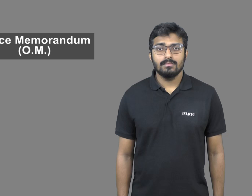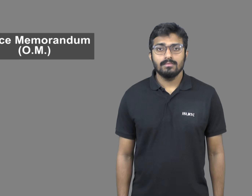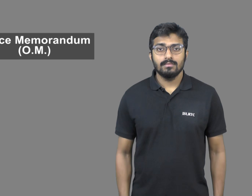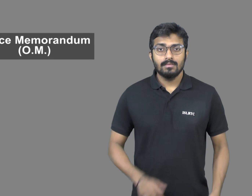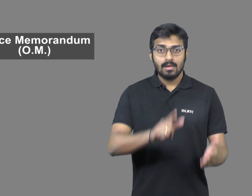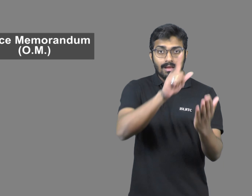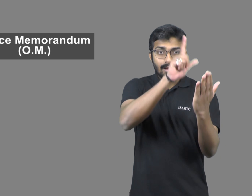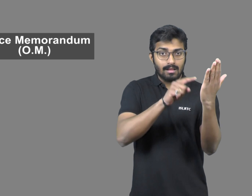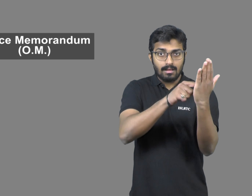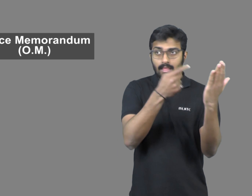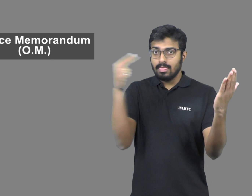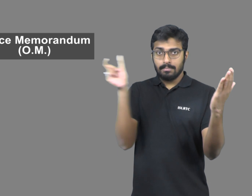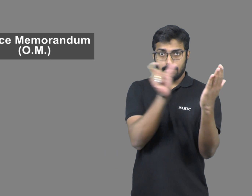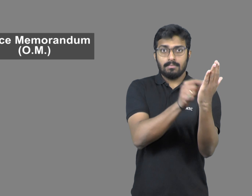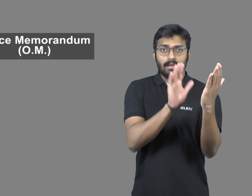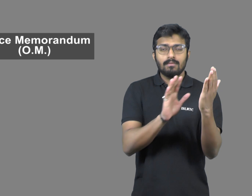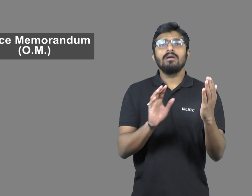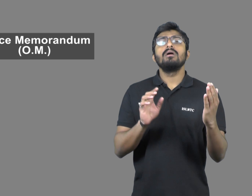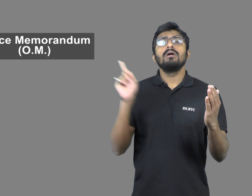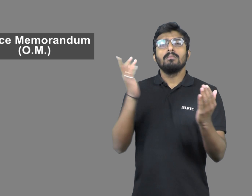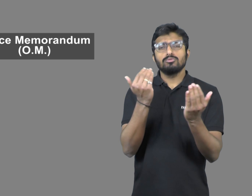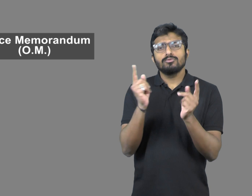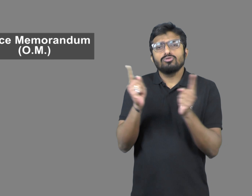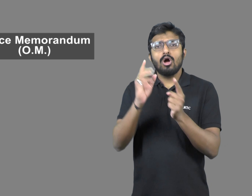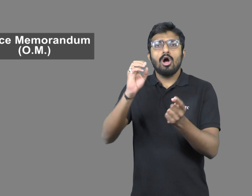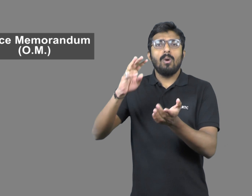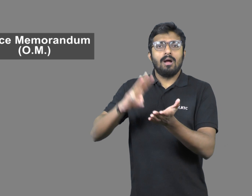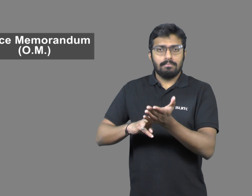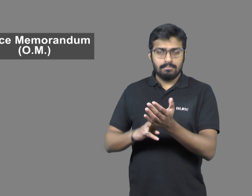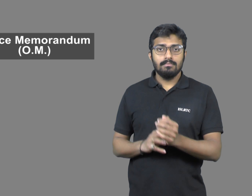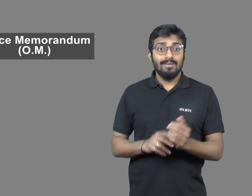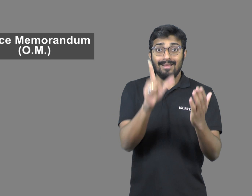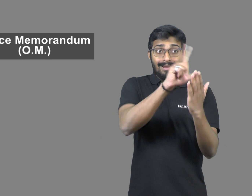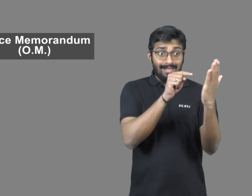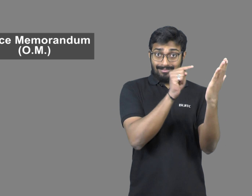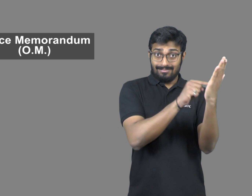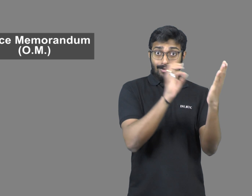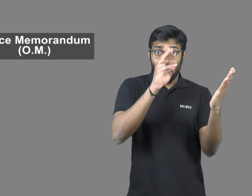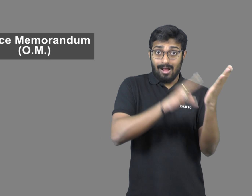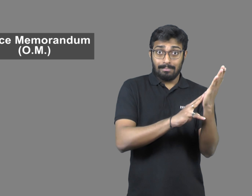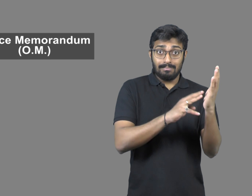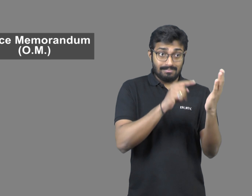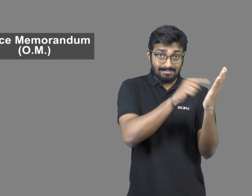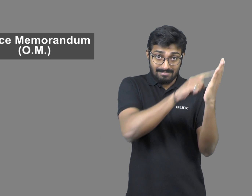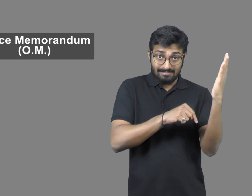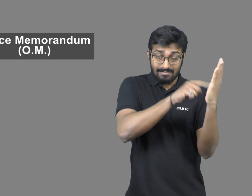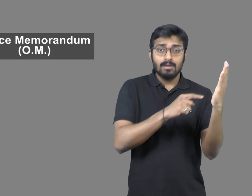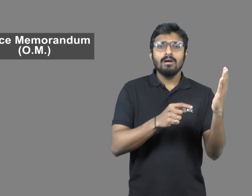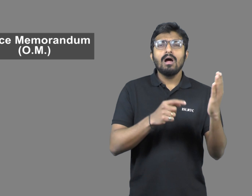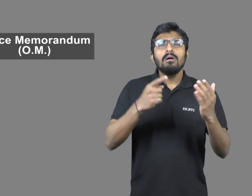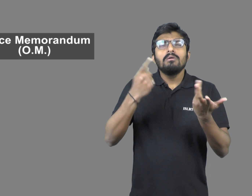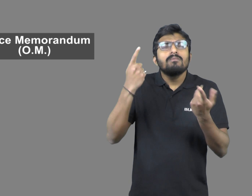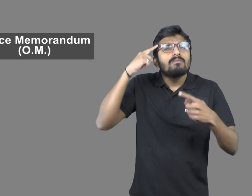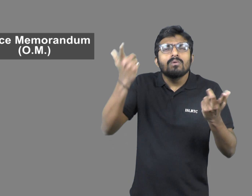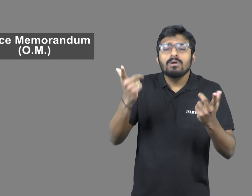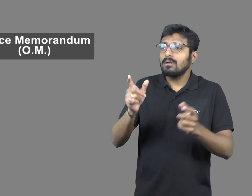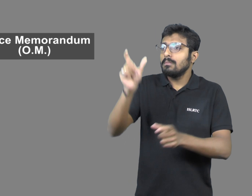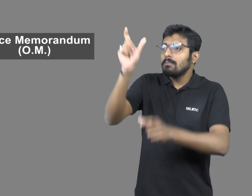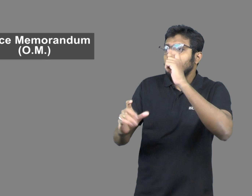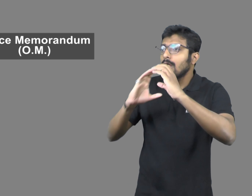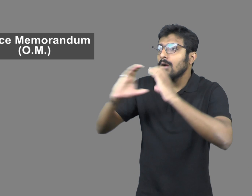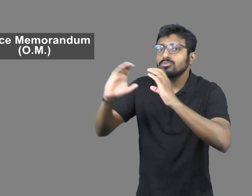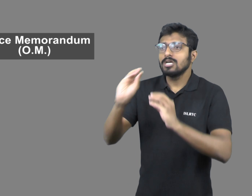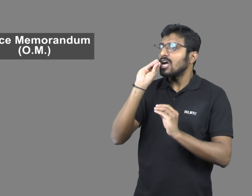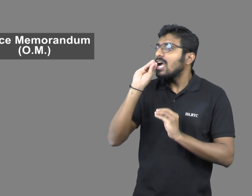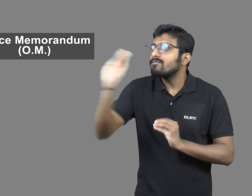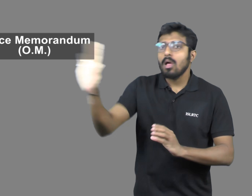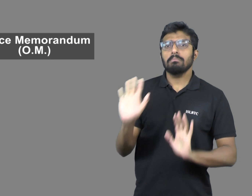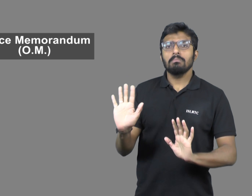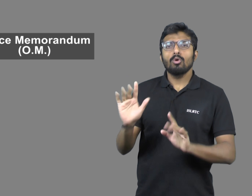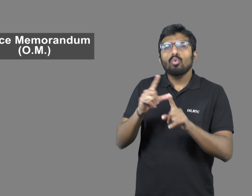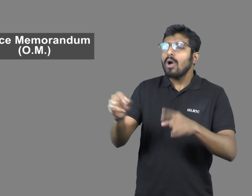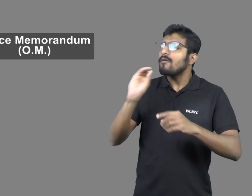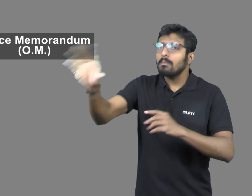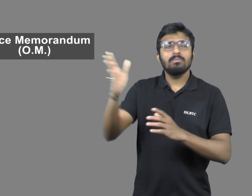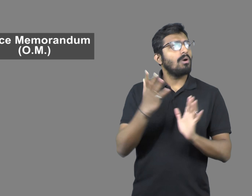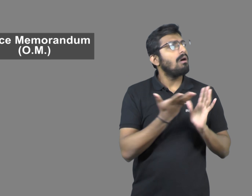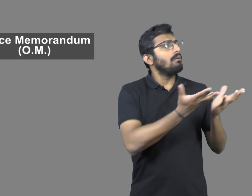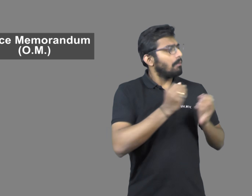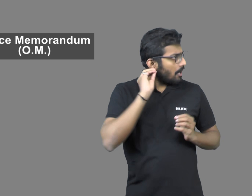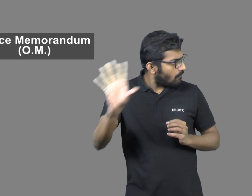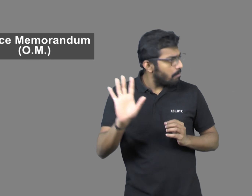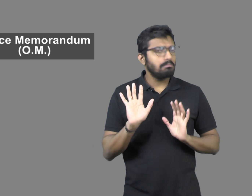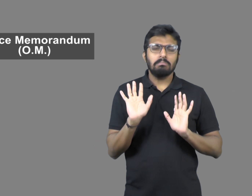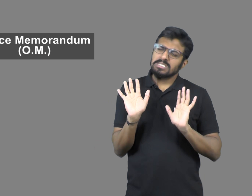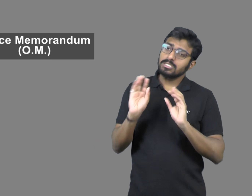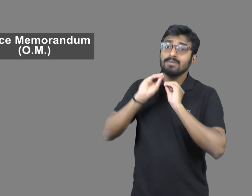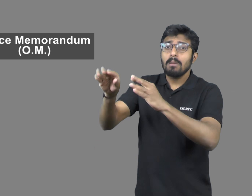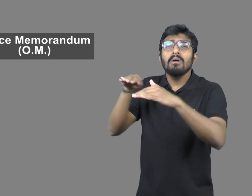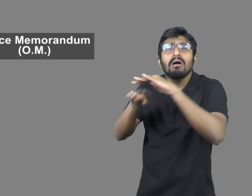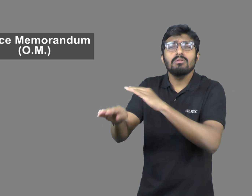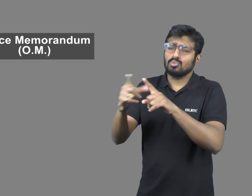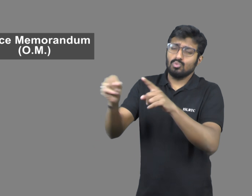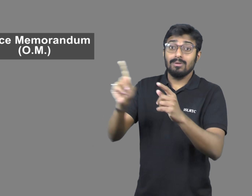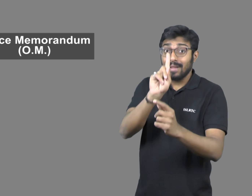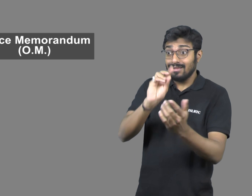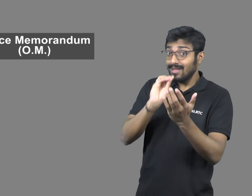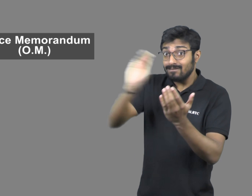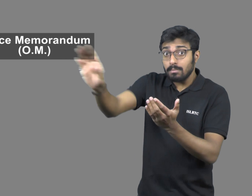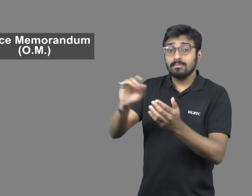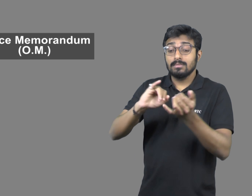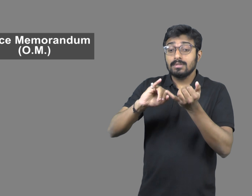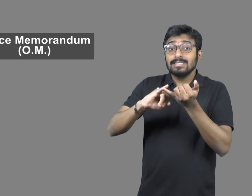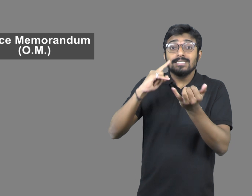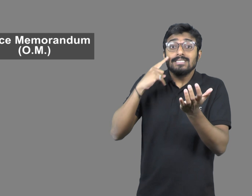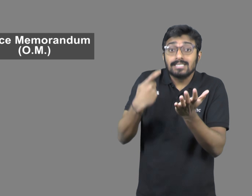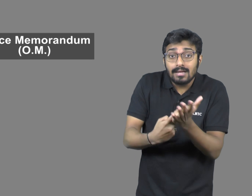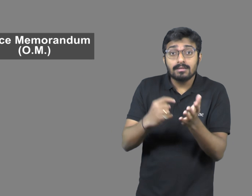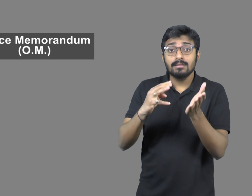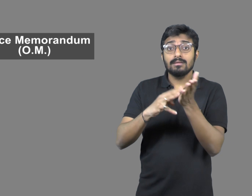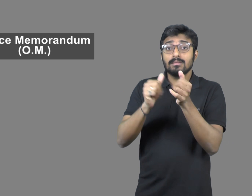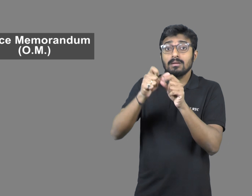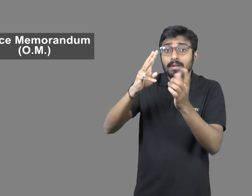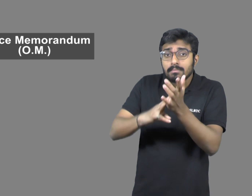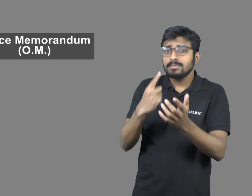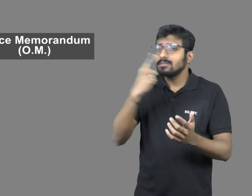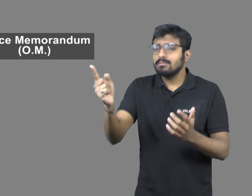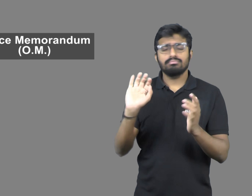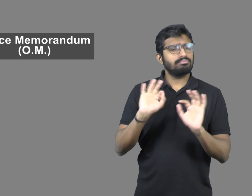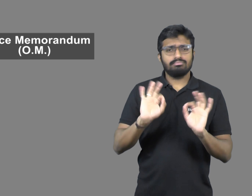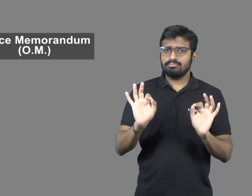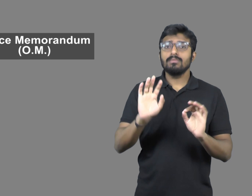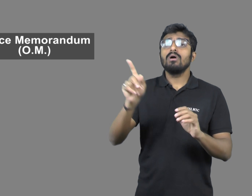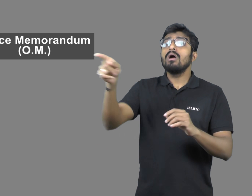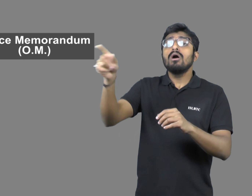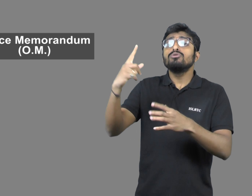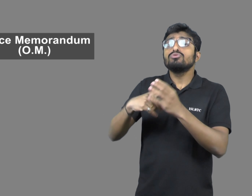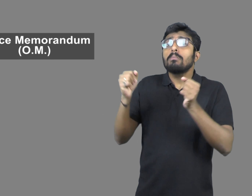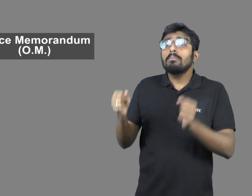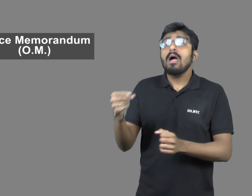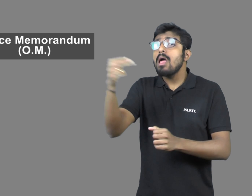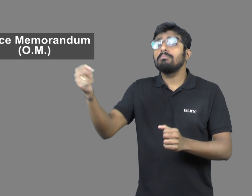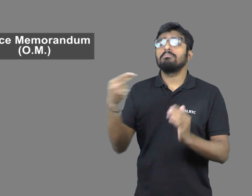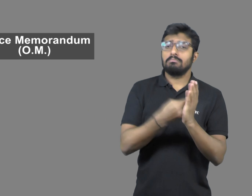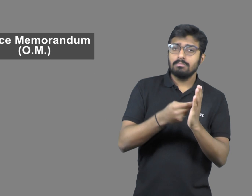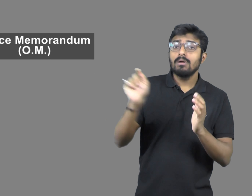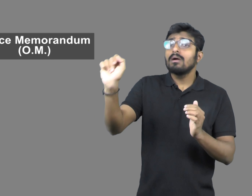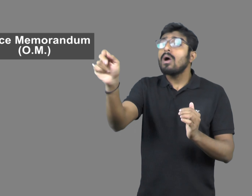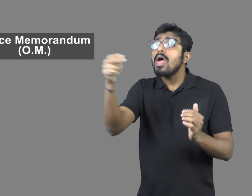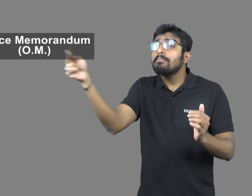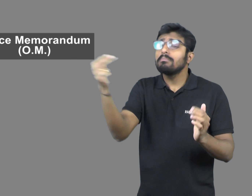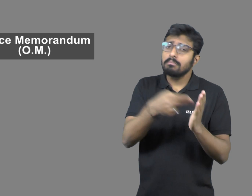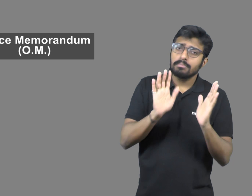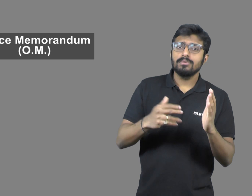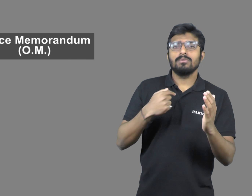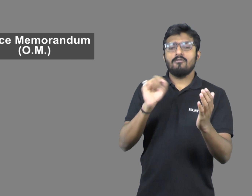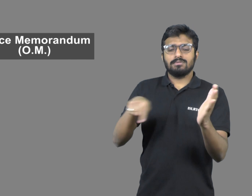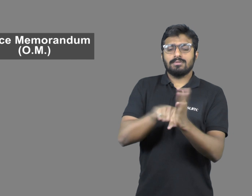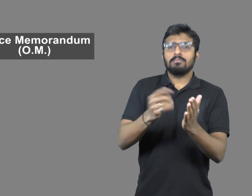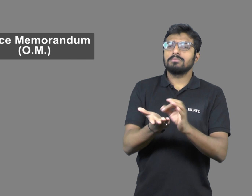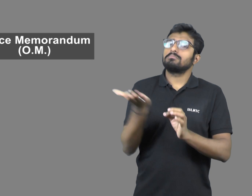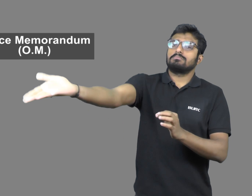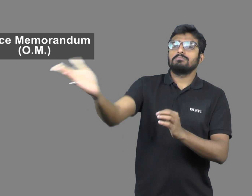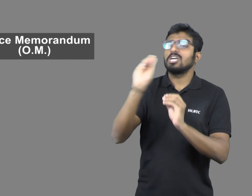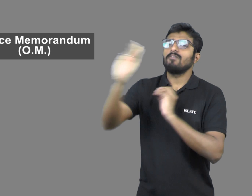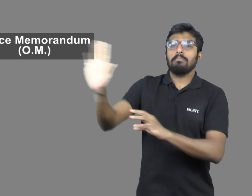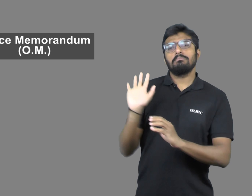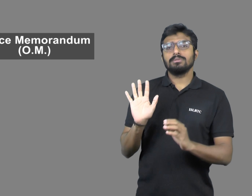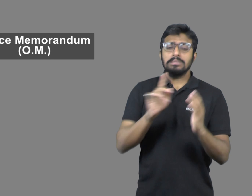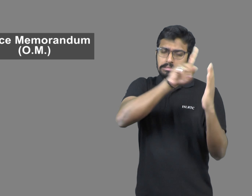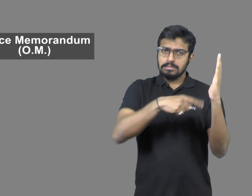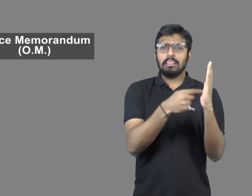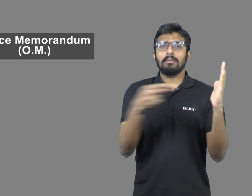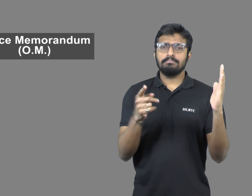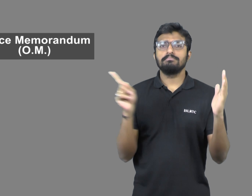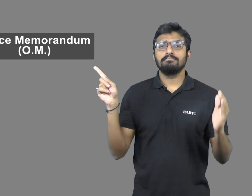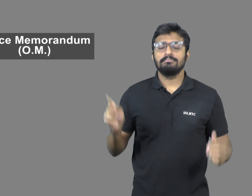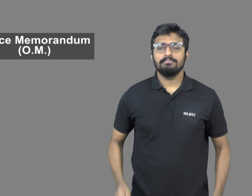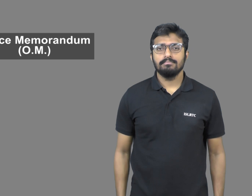Office Memorandum(O.M.)